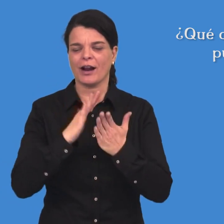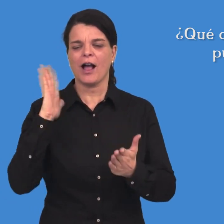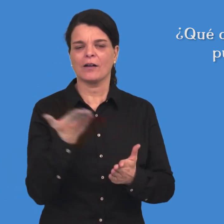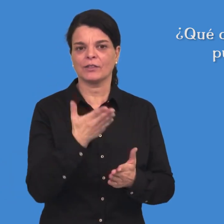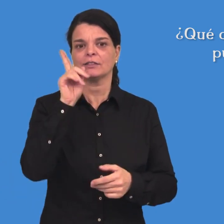afectar